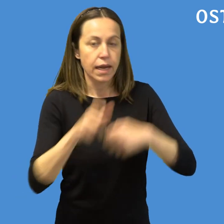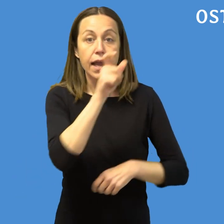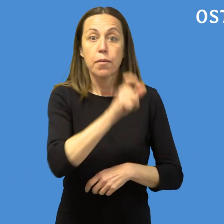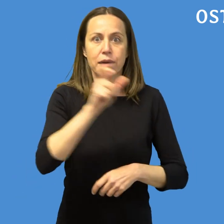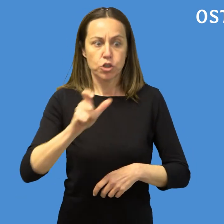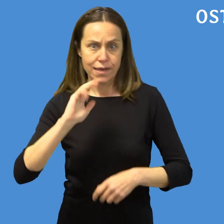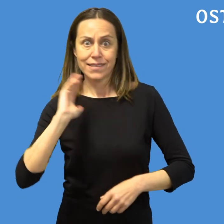persona